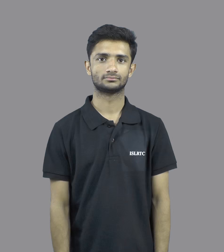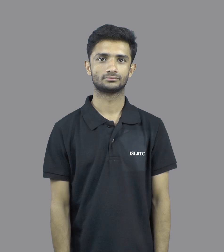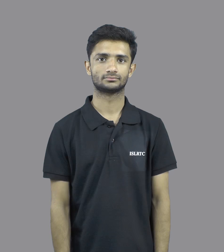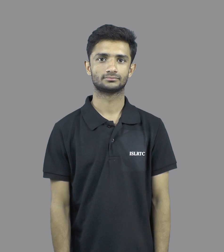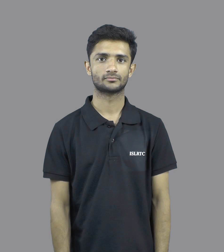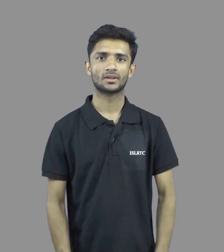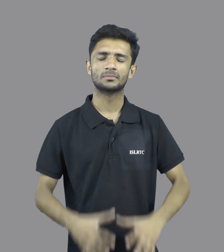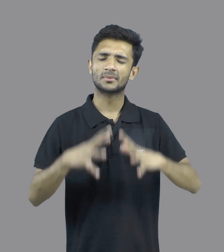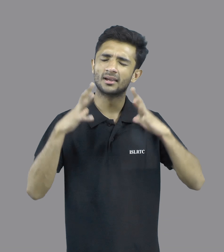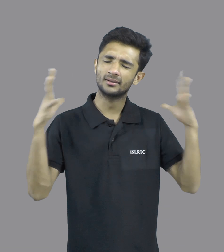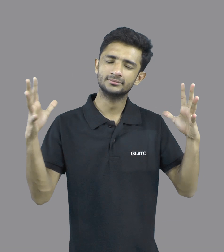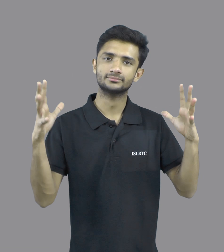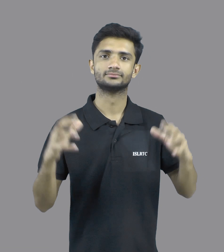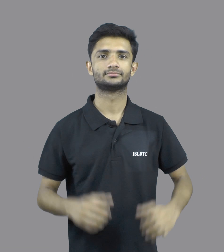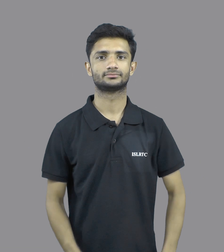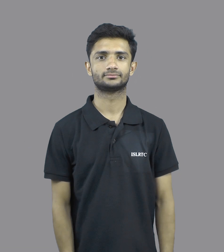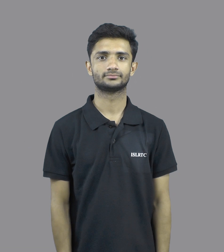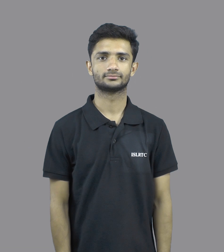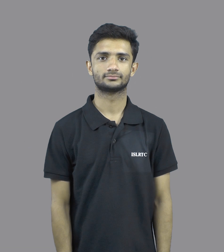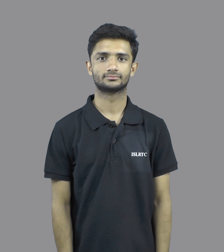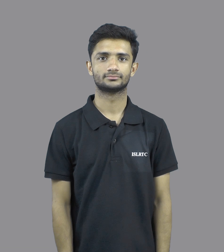Huge